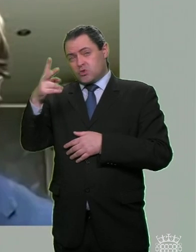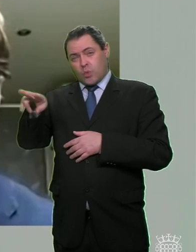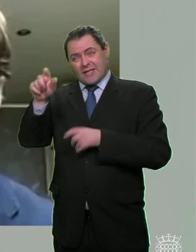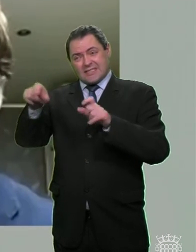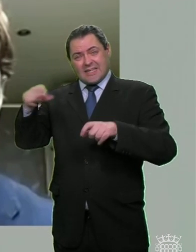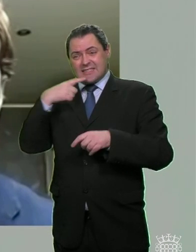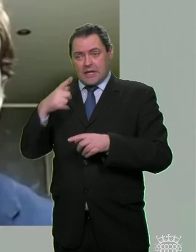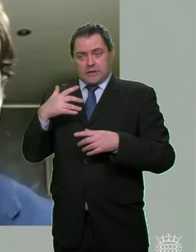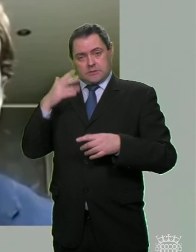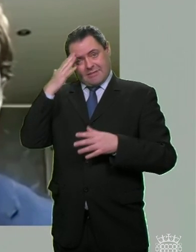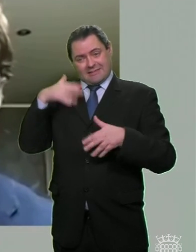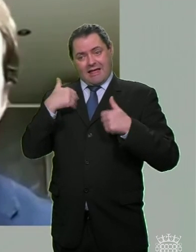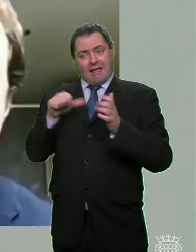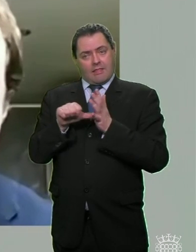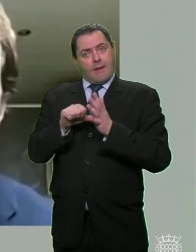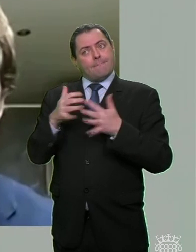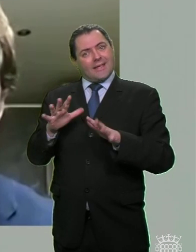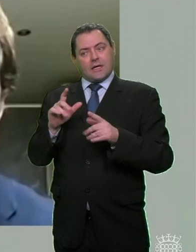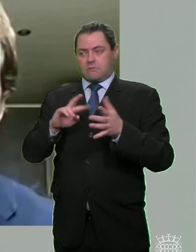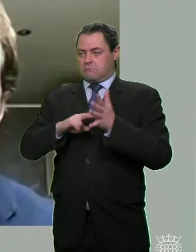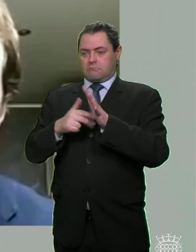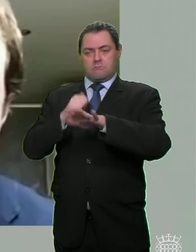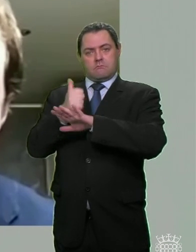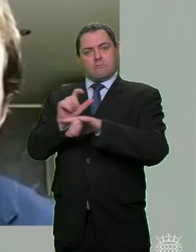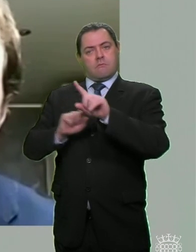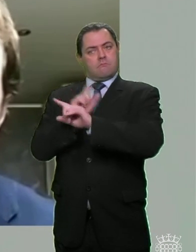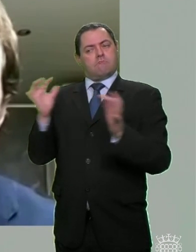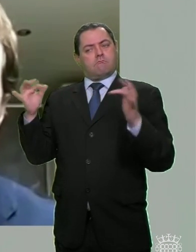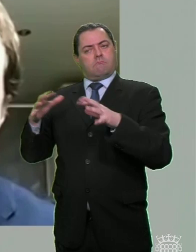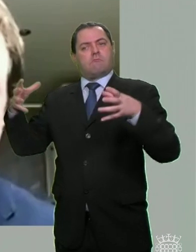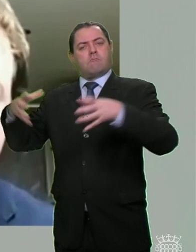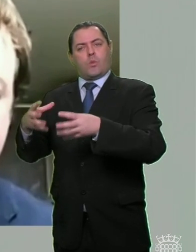They had organised their own mental health summit with me and the local clinical commissioning group.